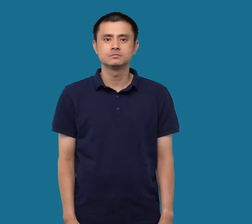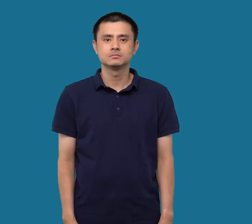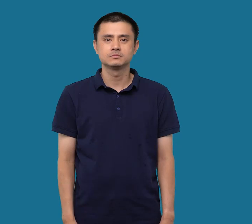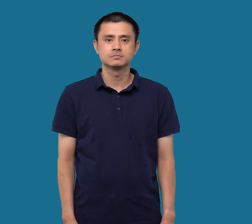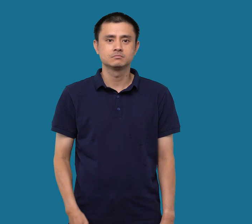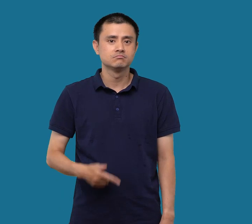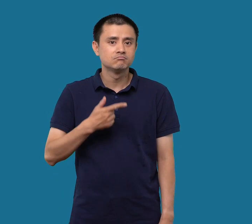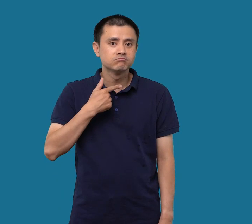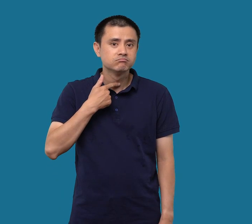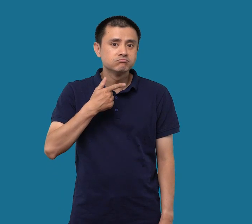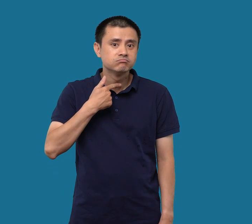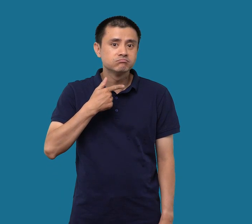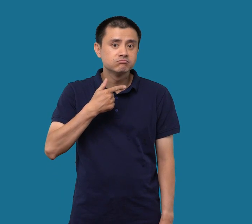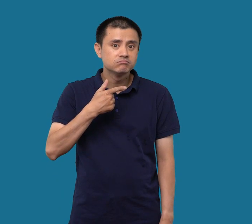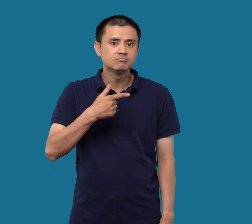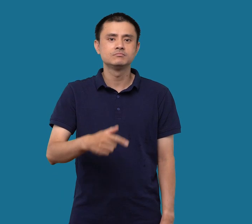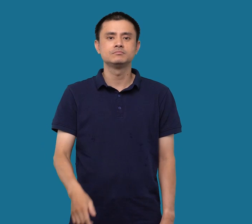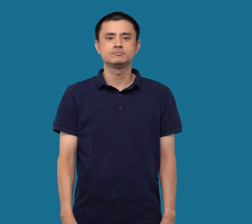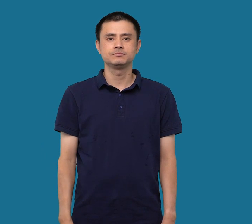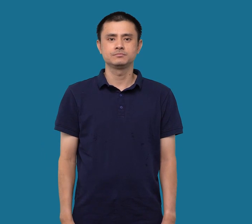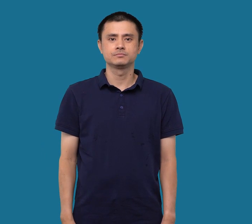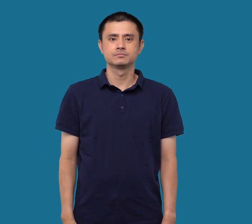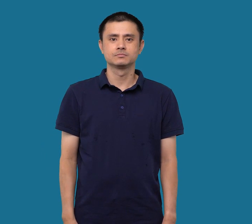giọng nói